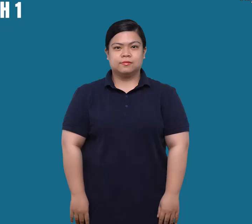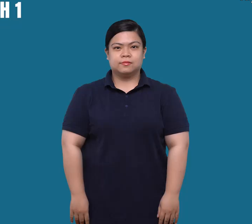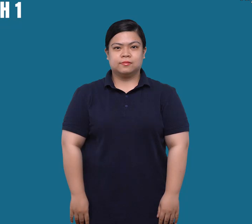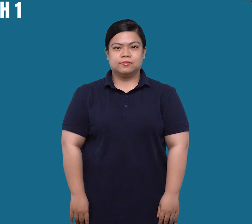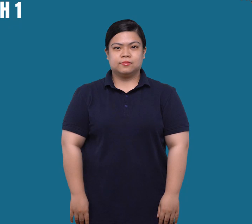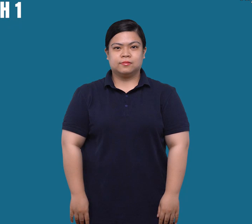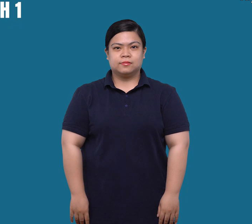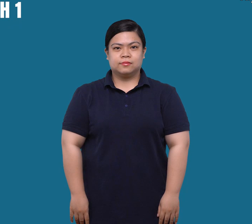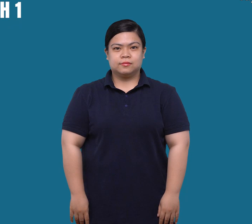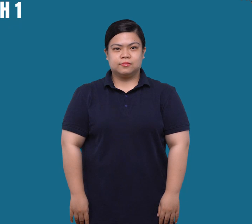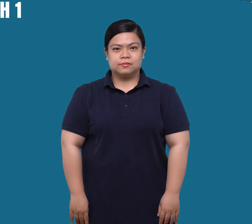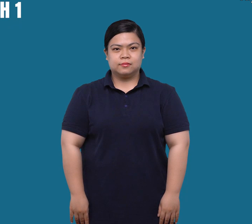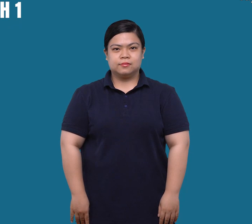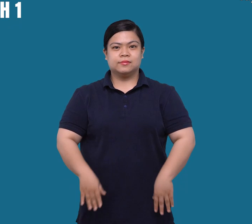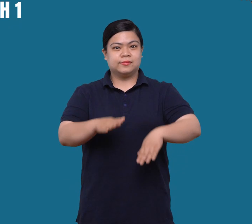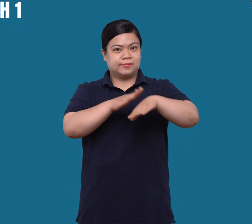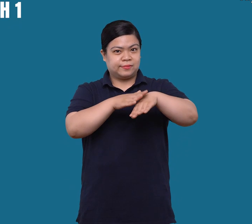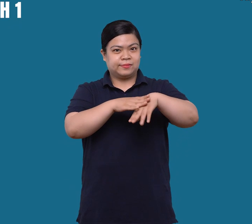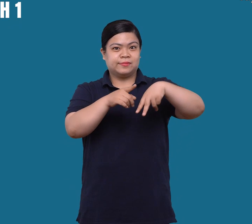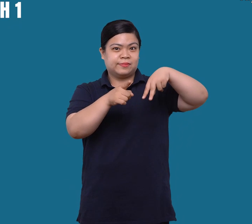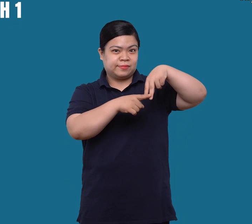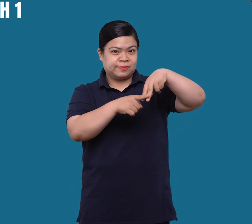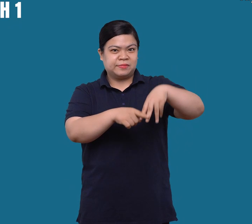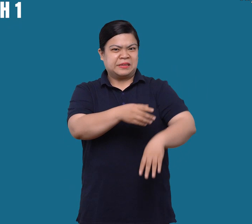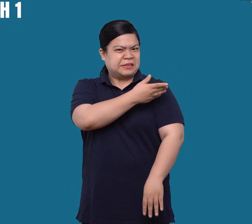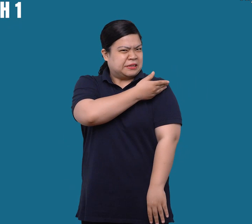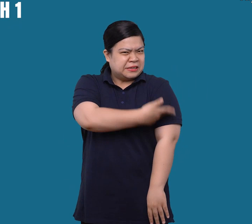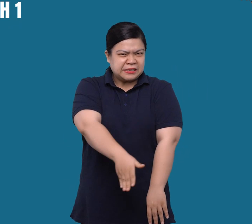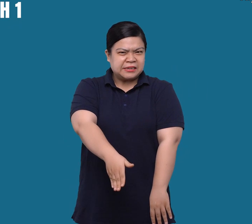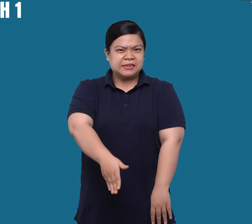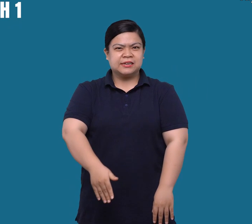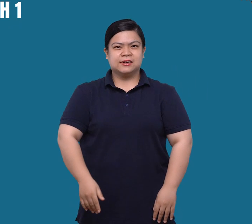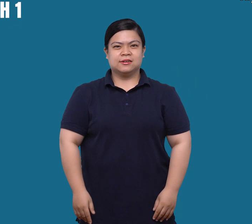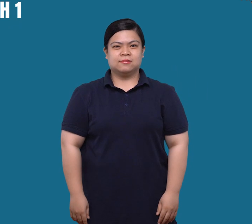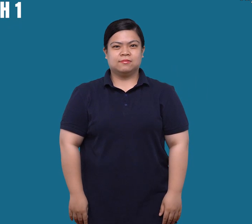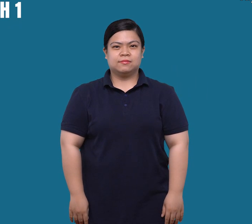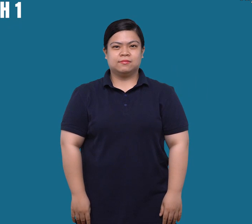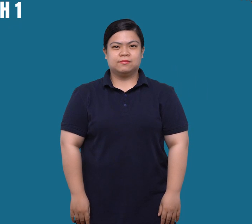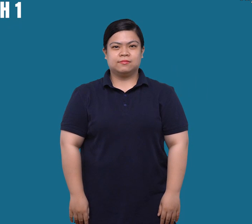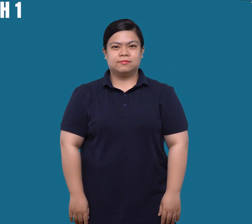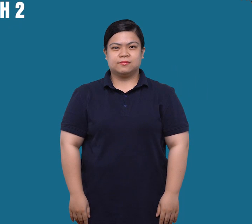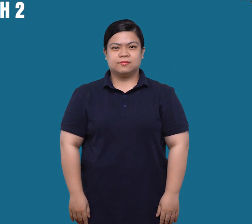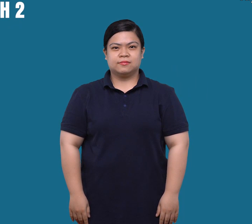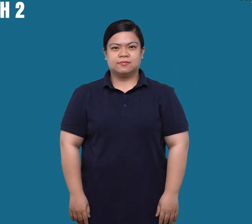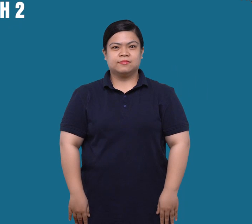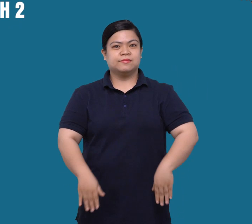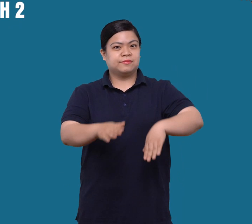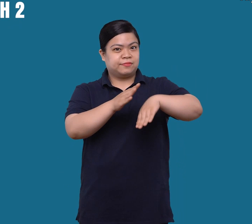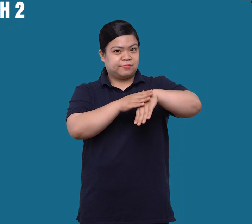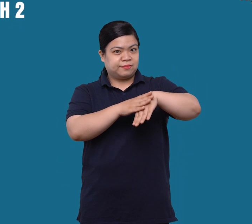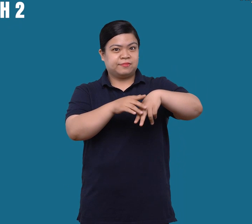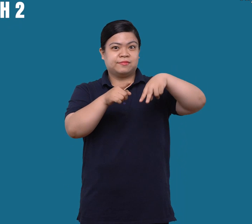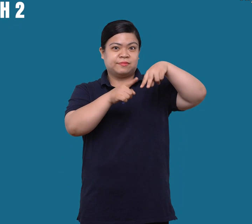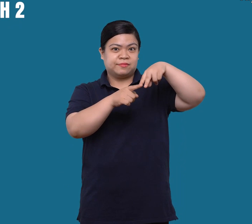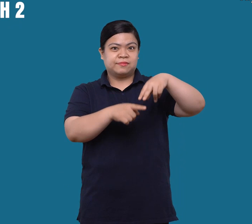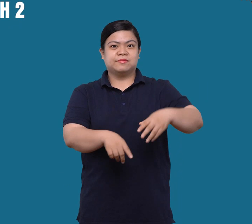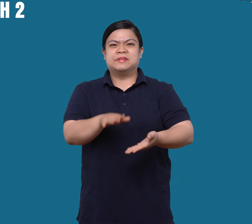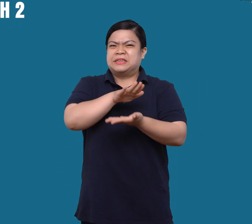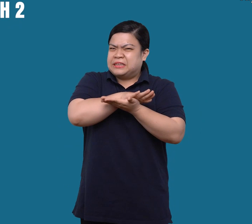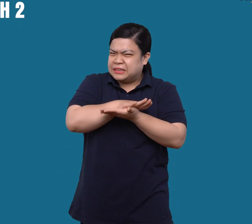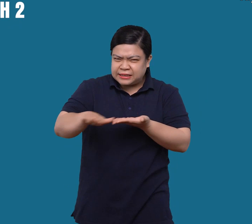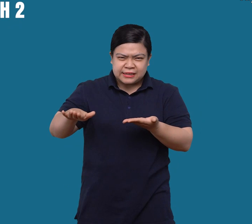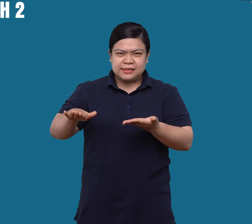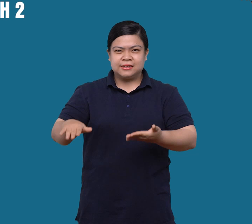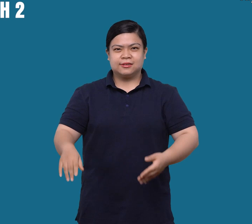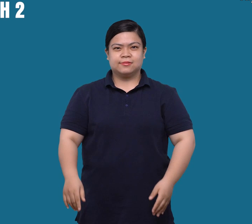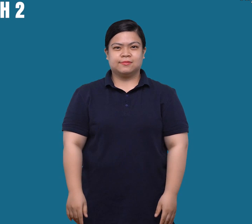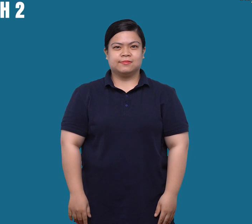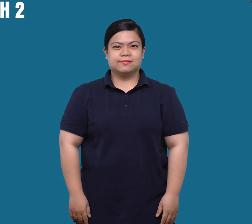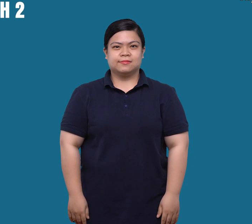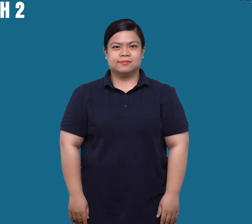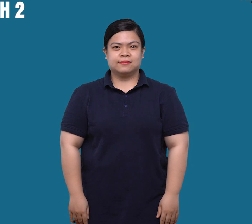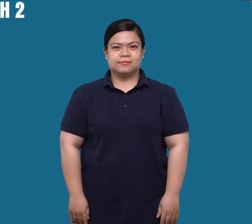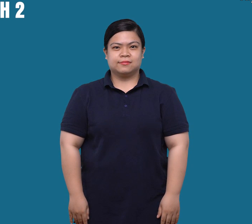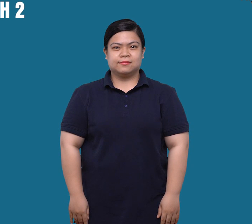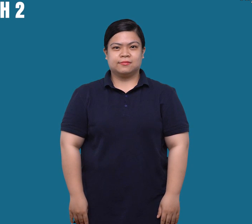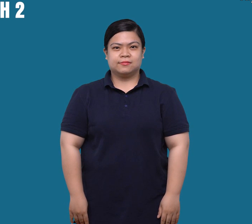tay chân sạch sẽ